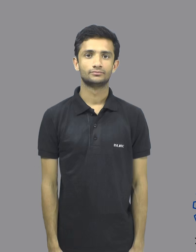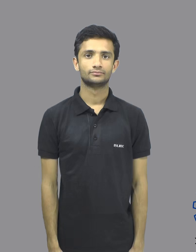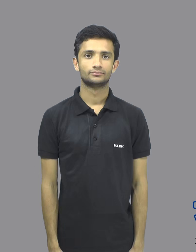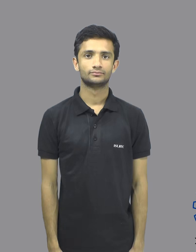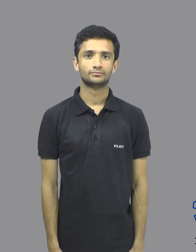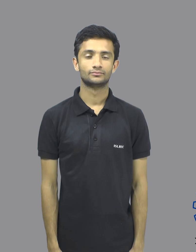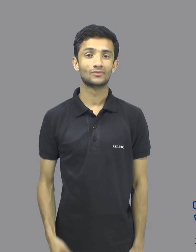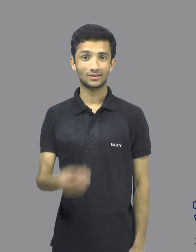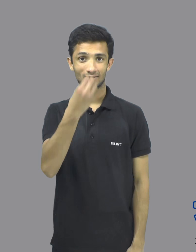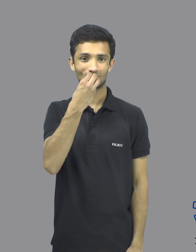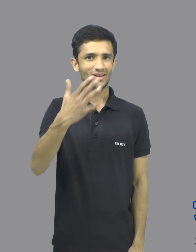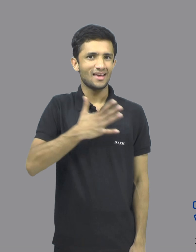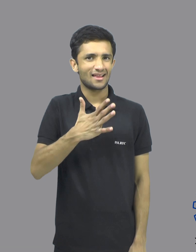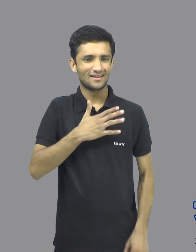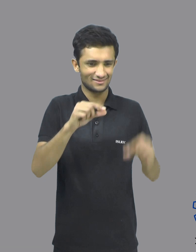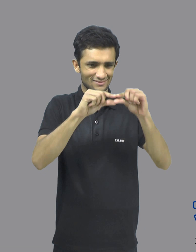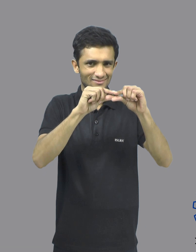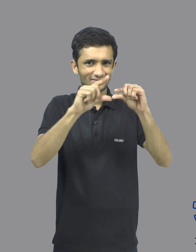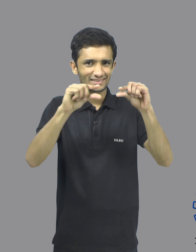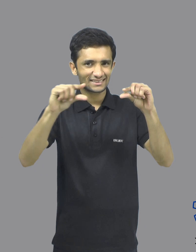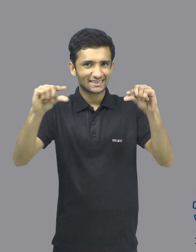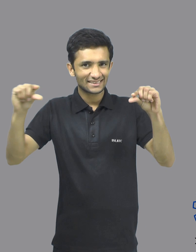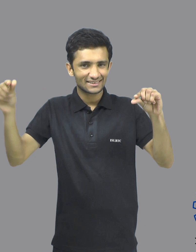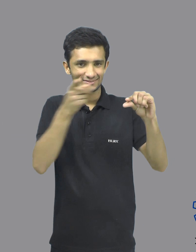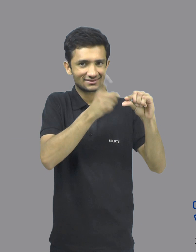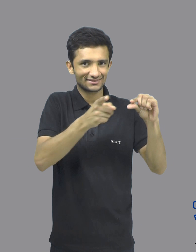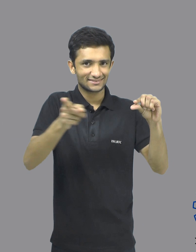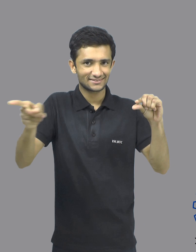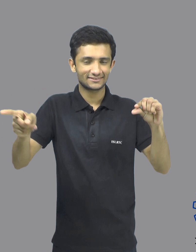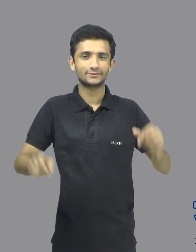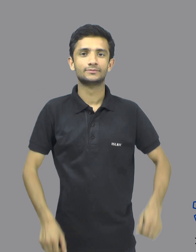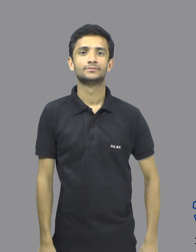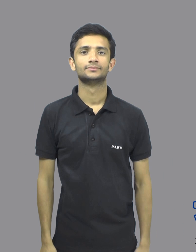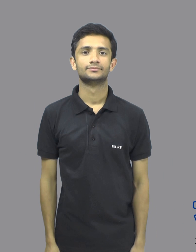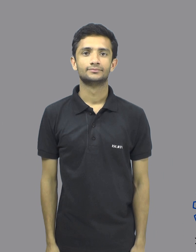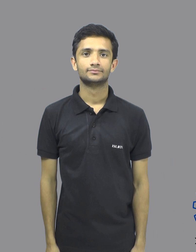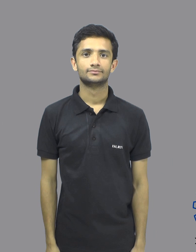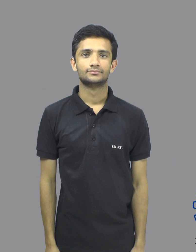Green Bean